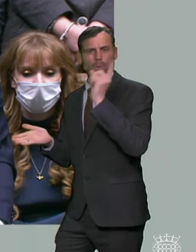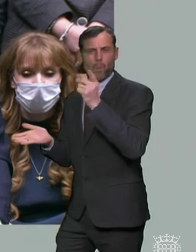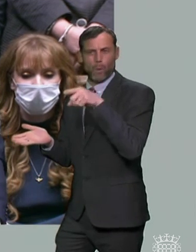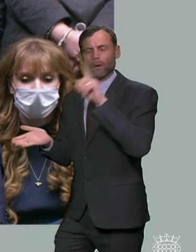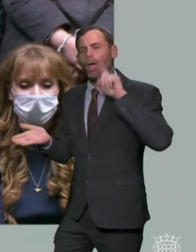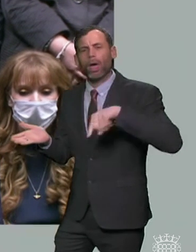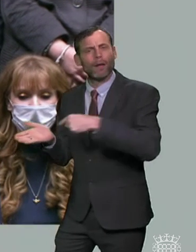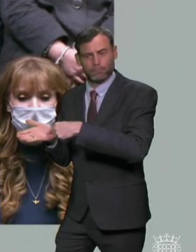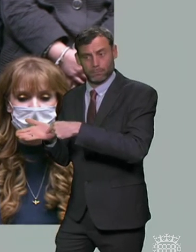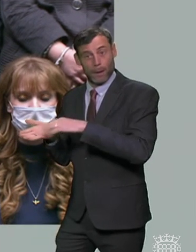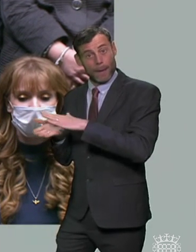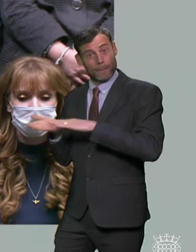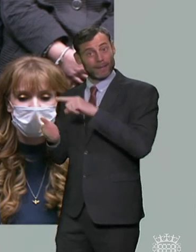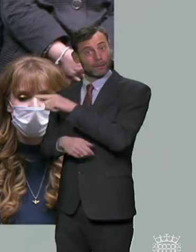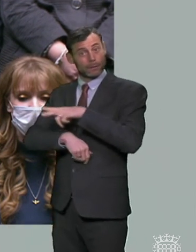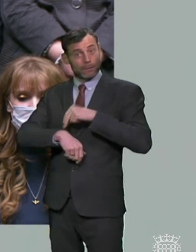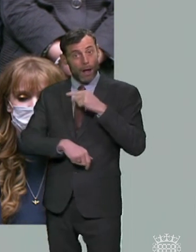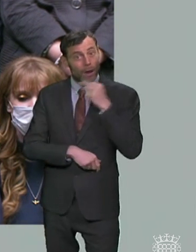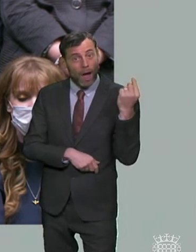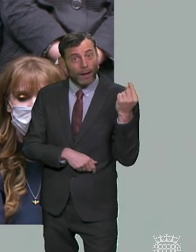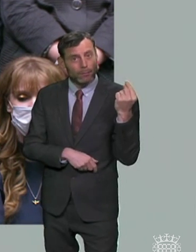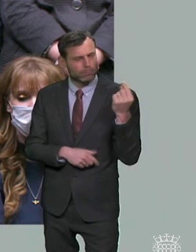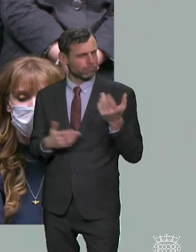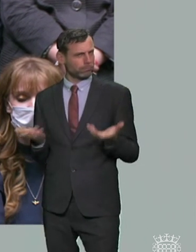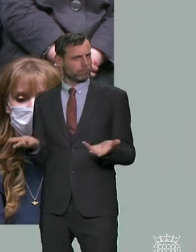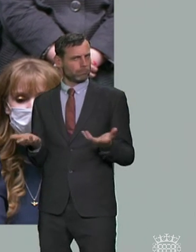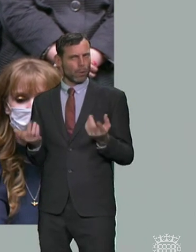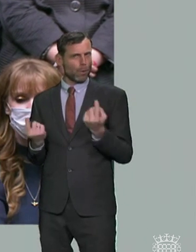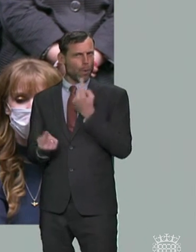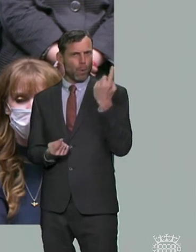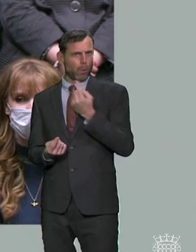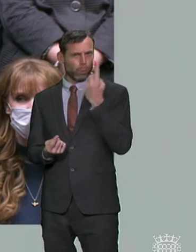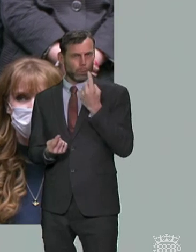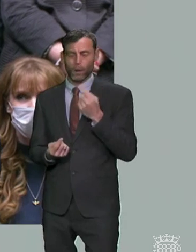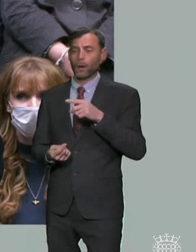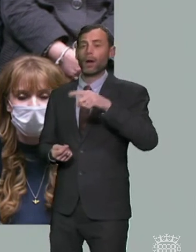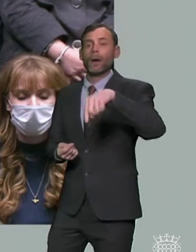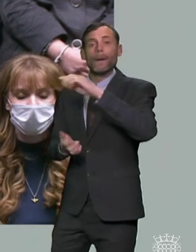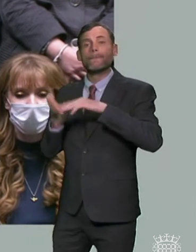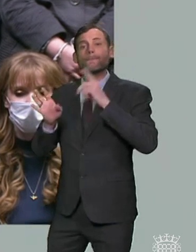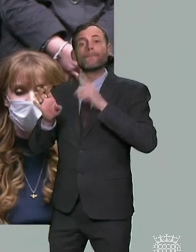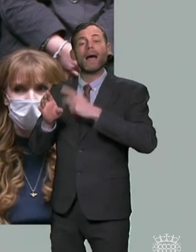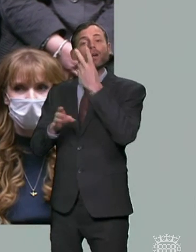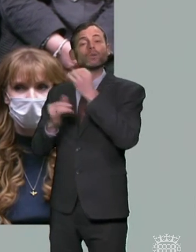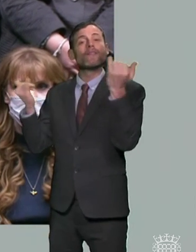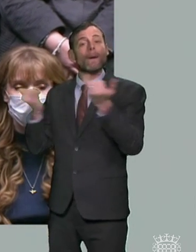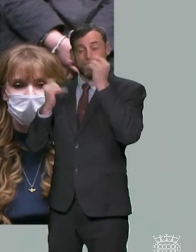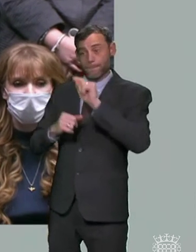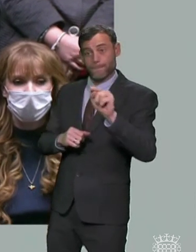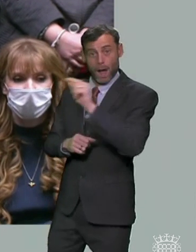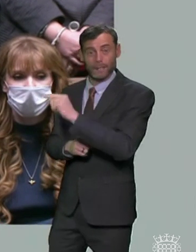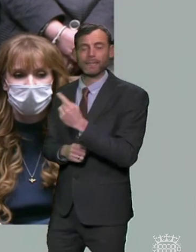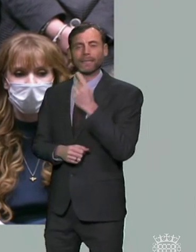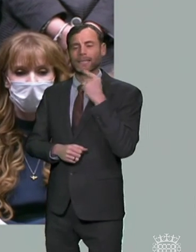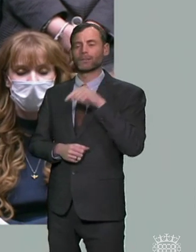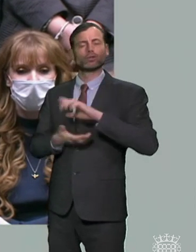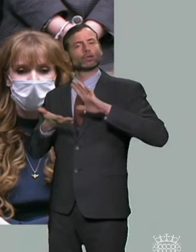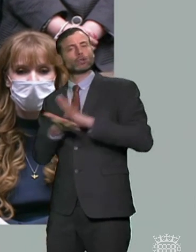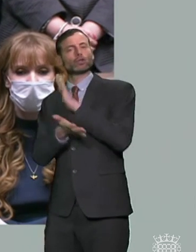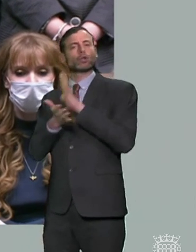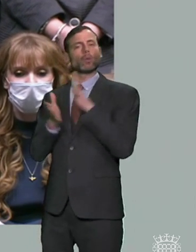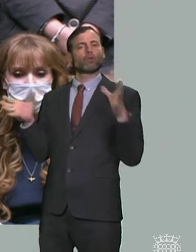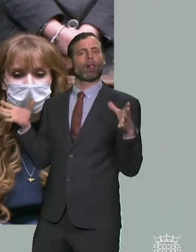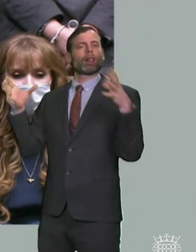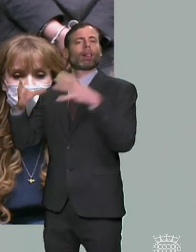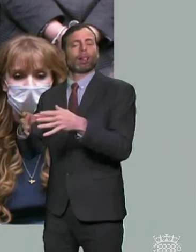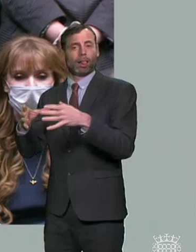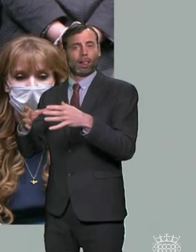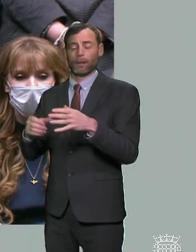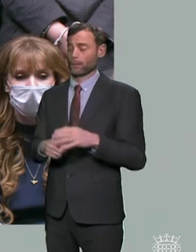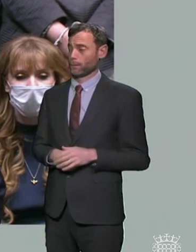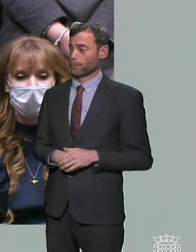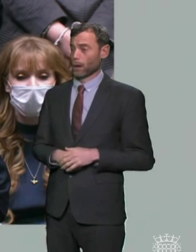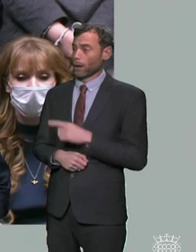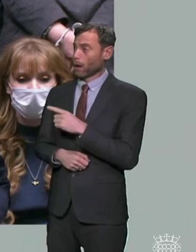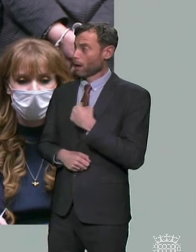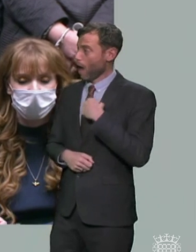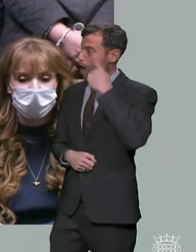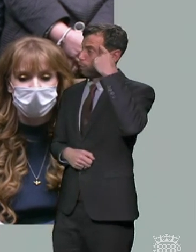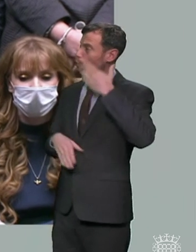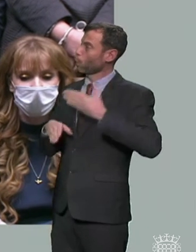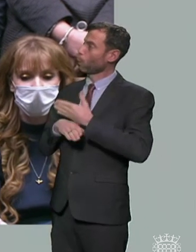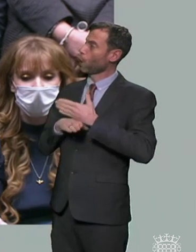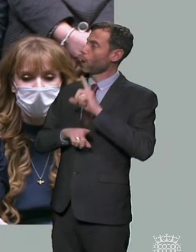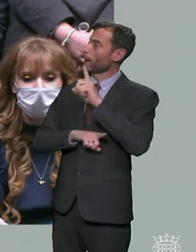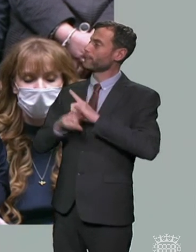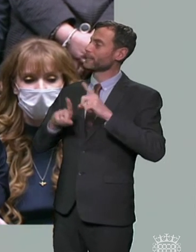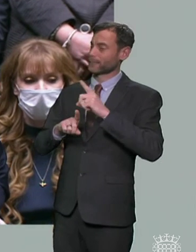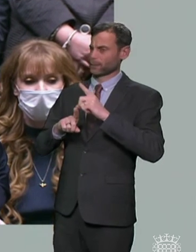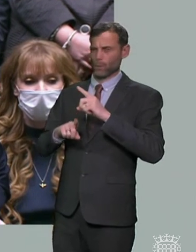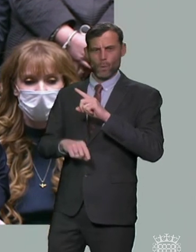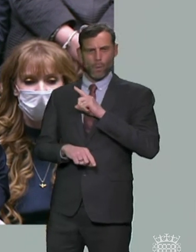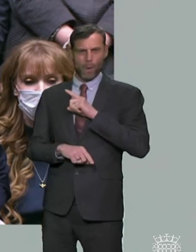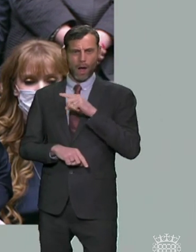It requires the Prime Minister to expect us to believe that, while every other person who was invited on 20 May to the party was told it was a social occasion, he alone was told it was a work meeting.